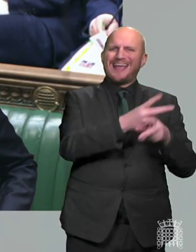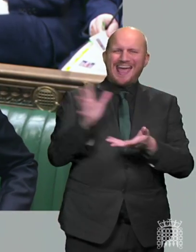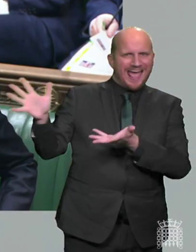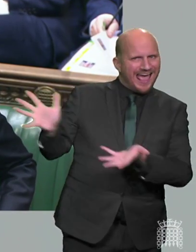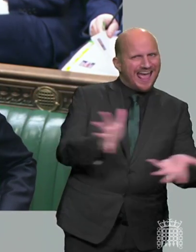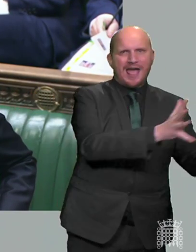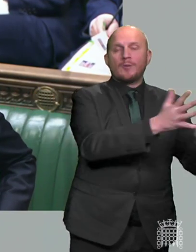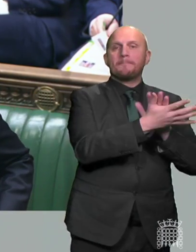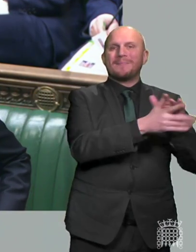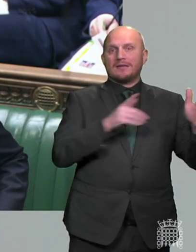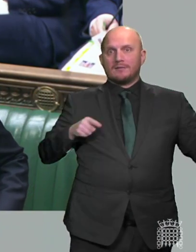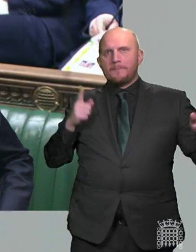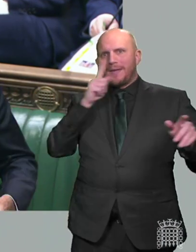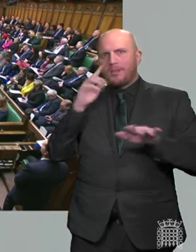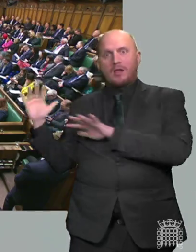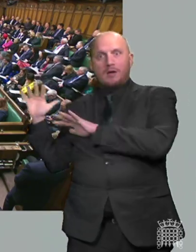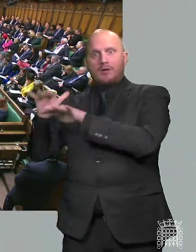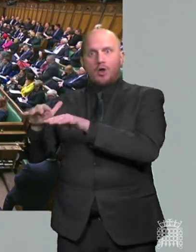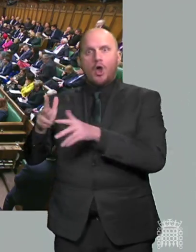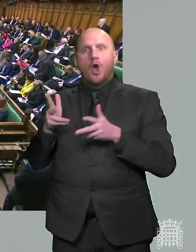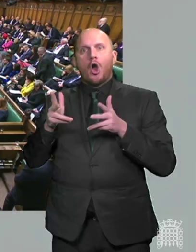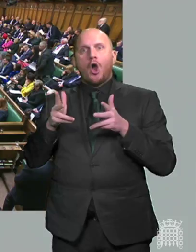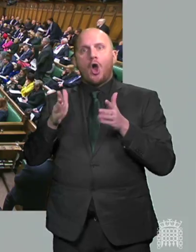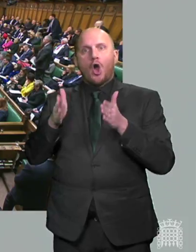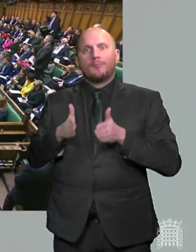That money is already making a difference on the ground.